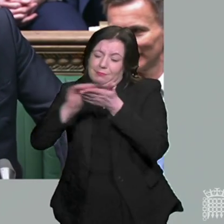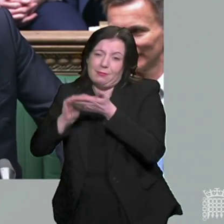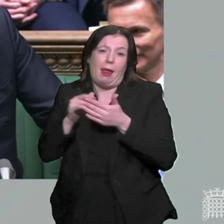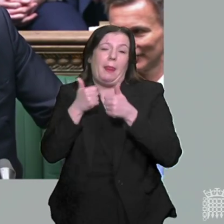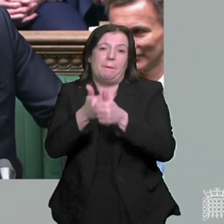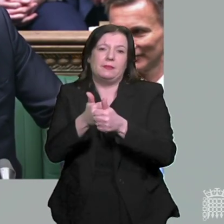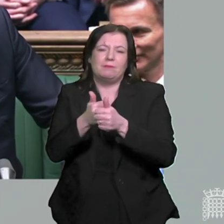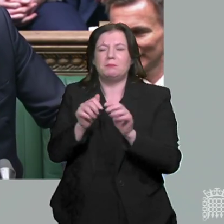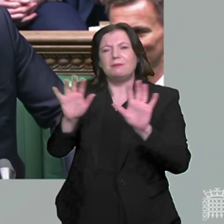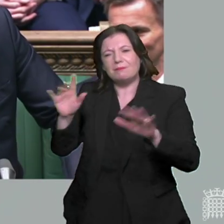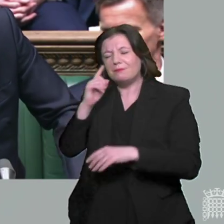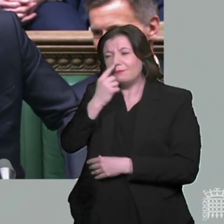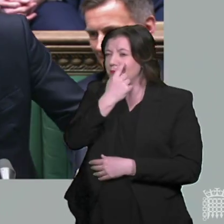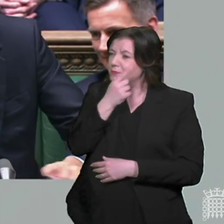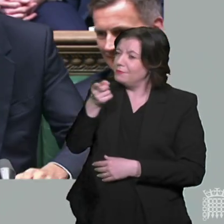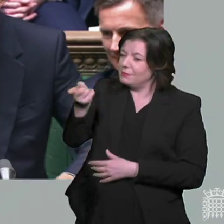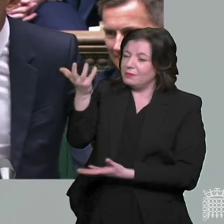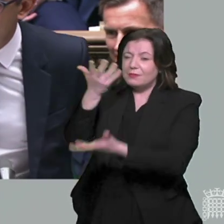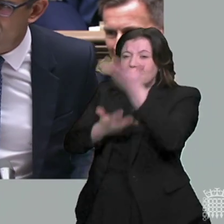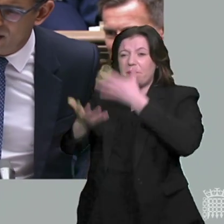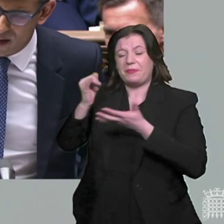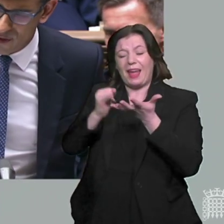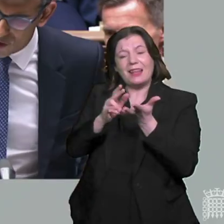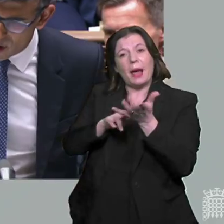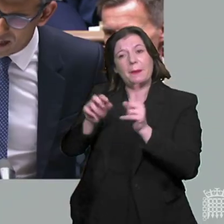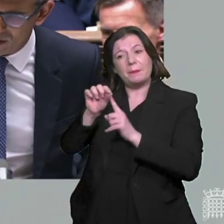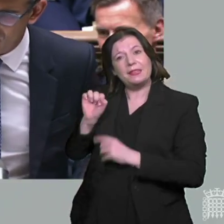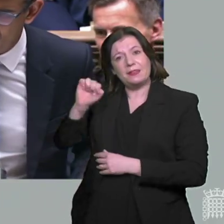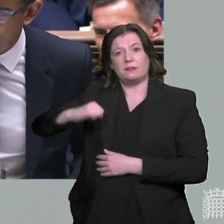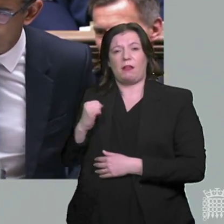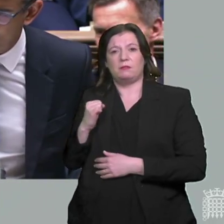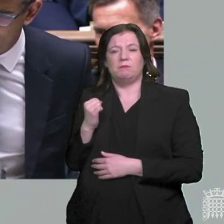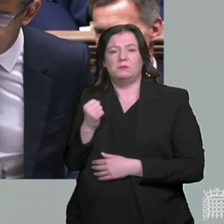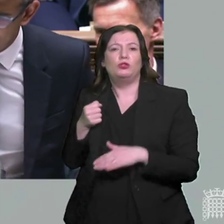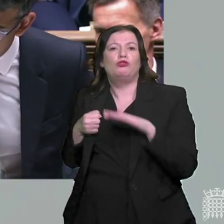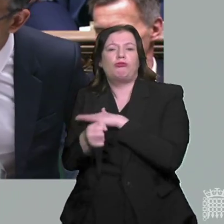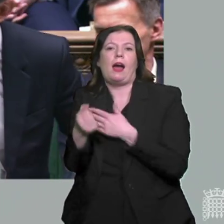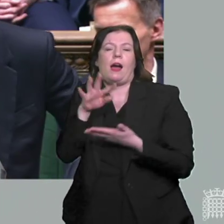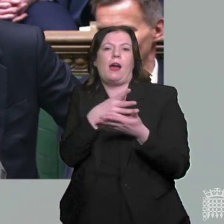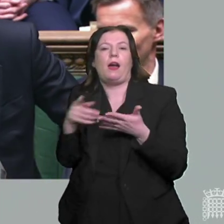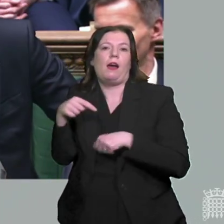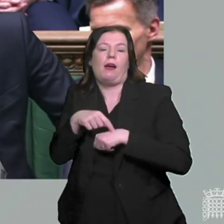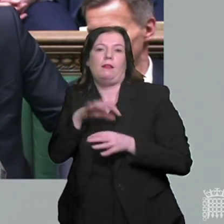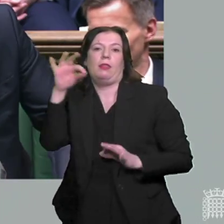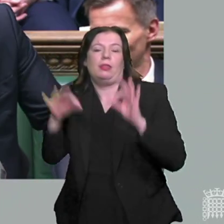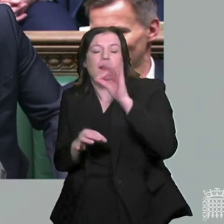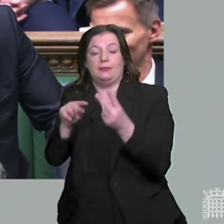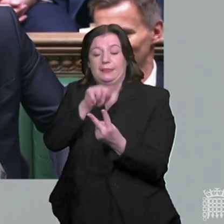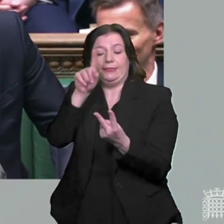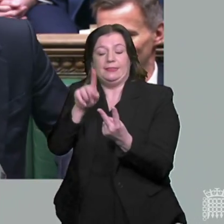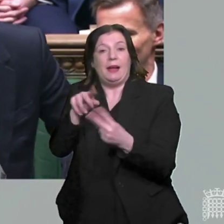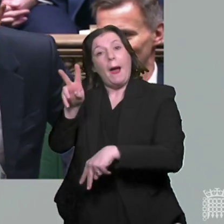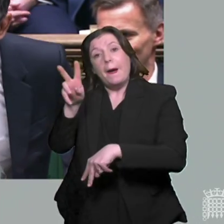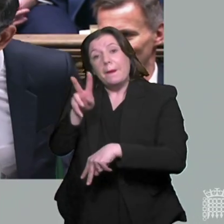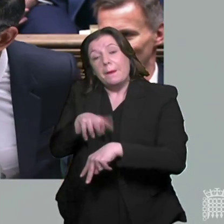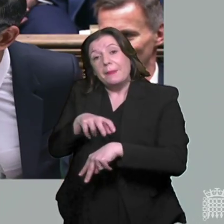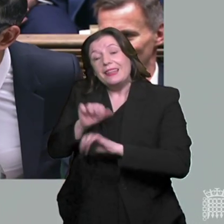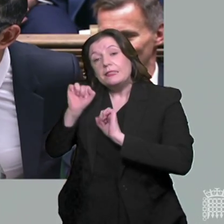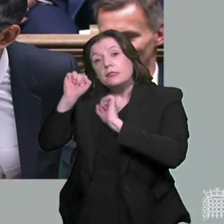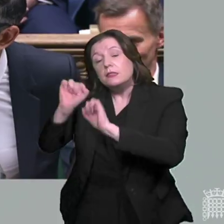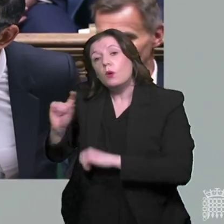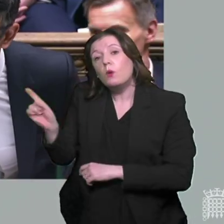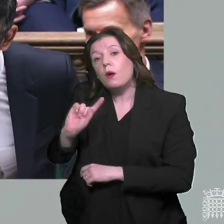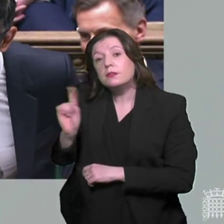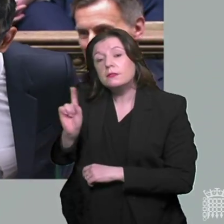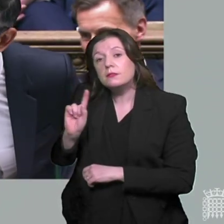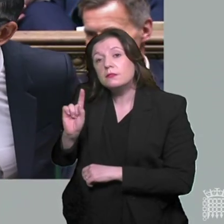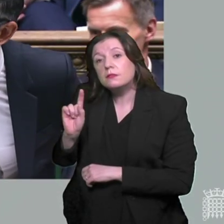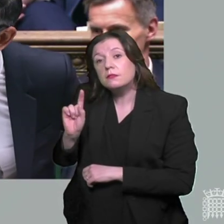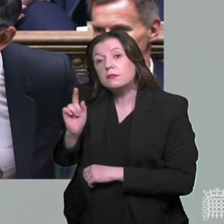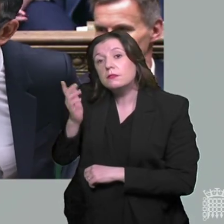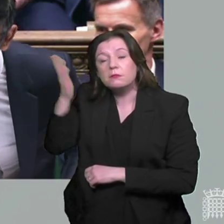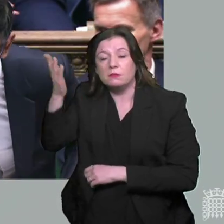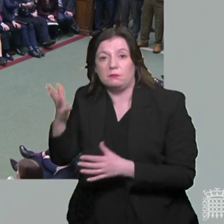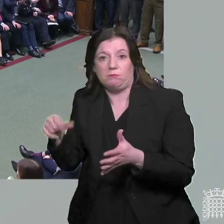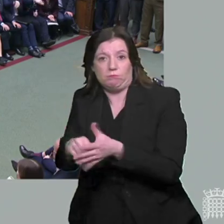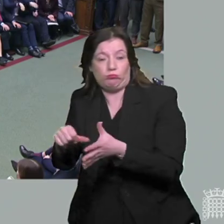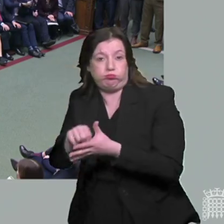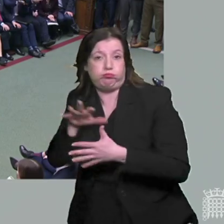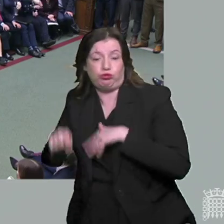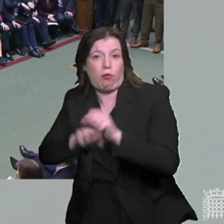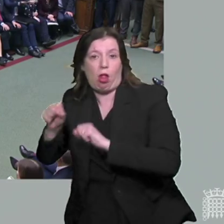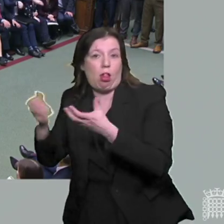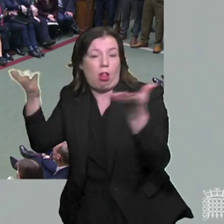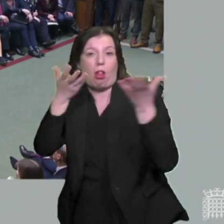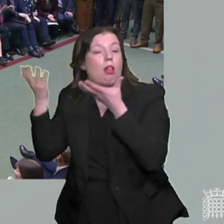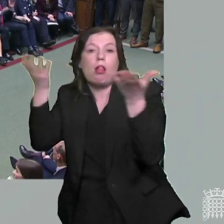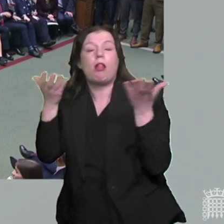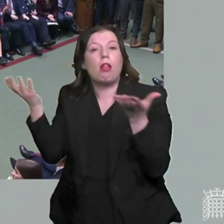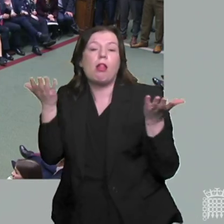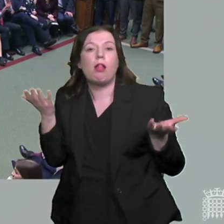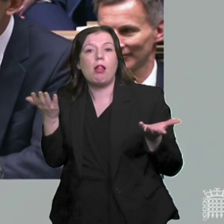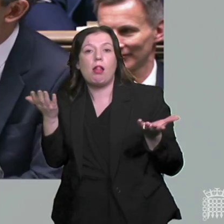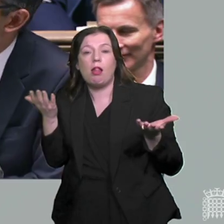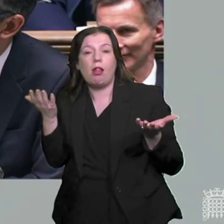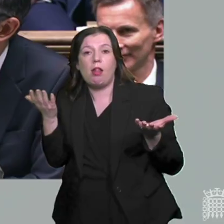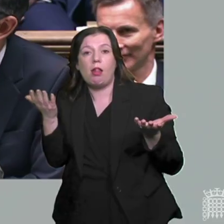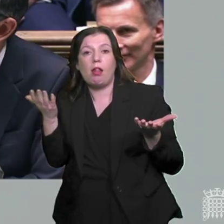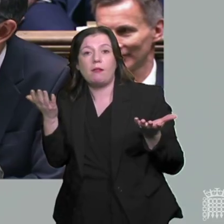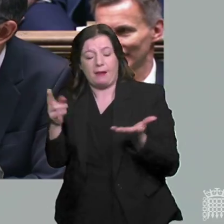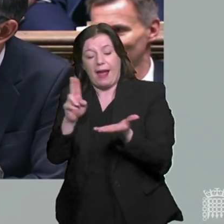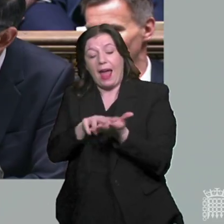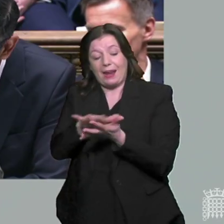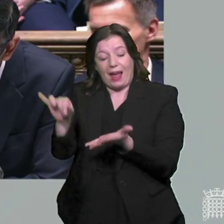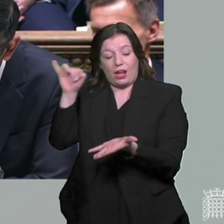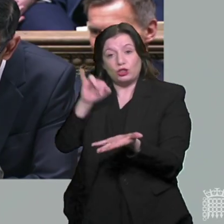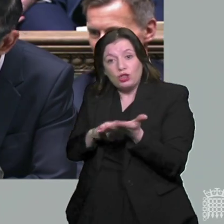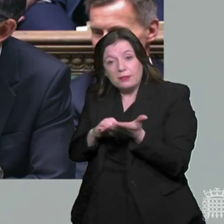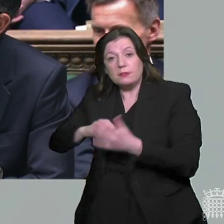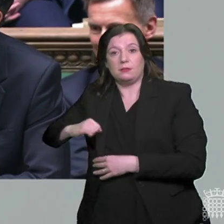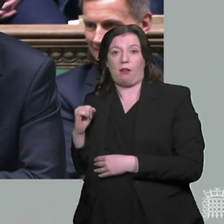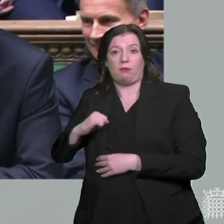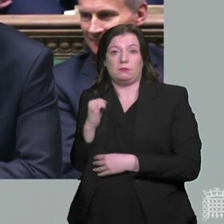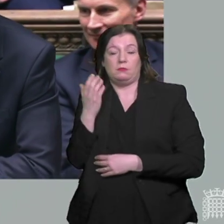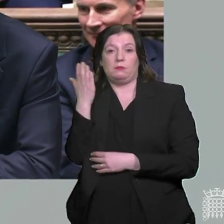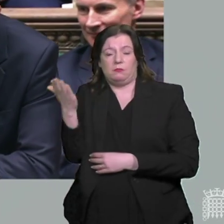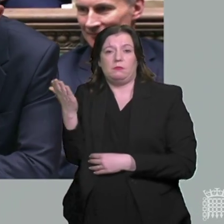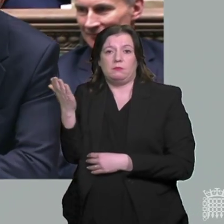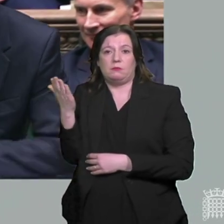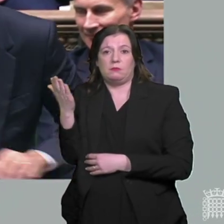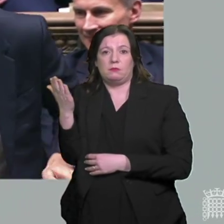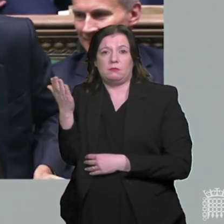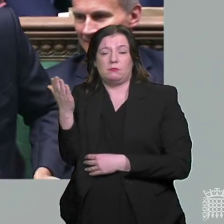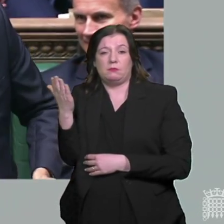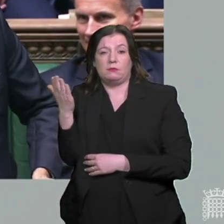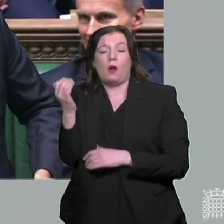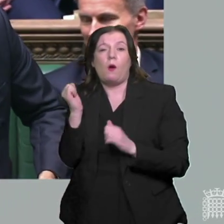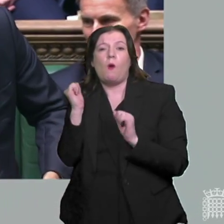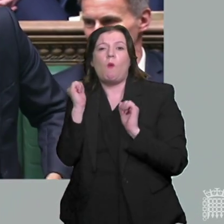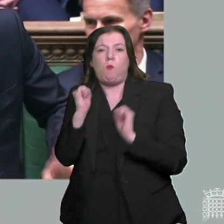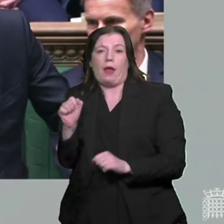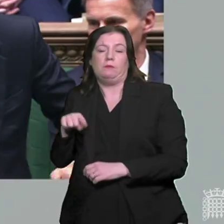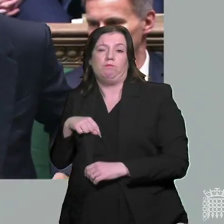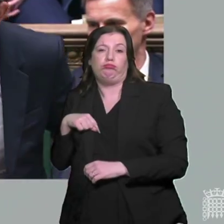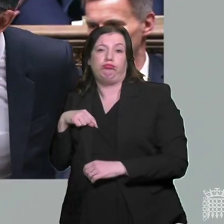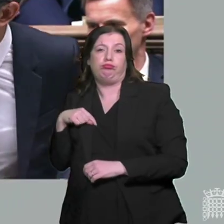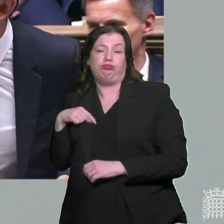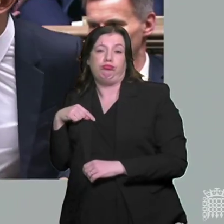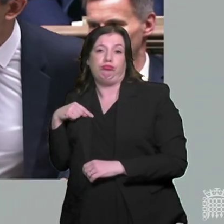The honourable Gentleman talks about delivery. We now know that because of the SNP, the trains do not run on time, the police are at breaking point and the NHS in Scotland has experienced its longest ever waiting lists.